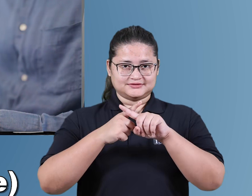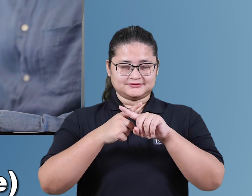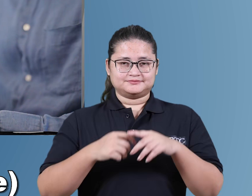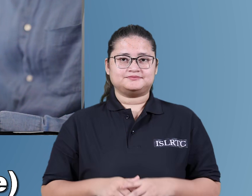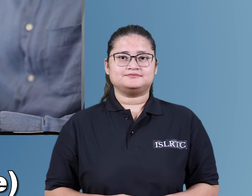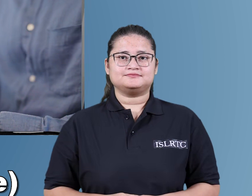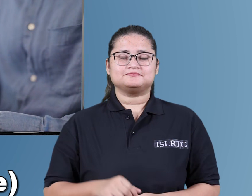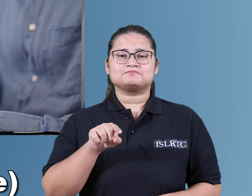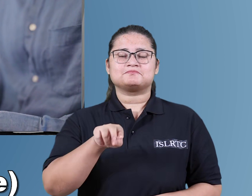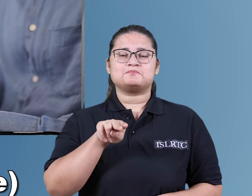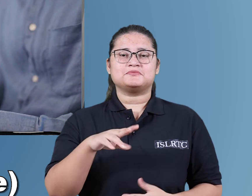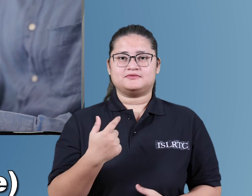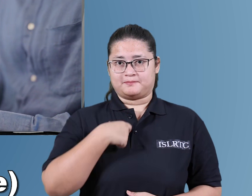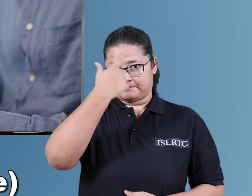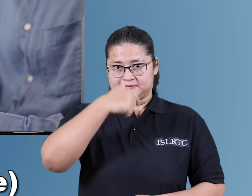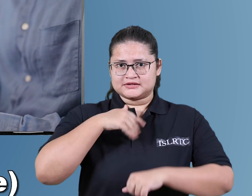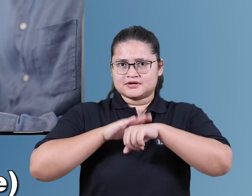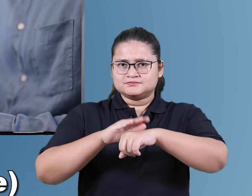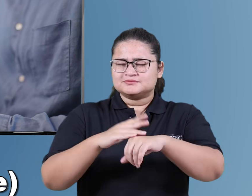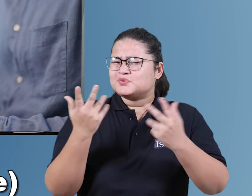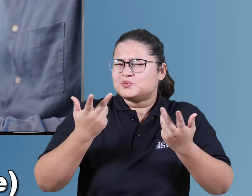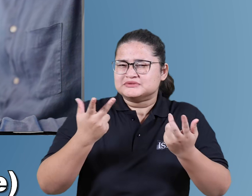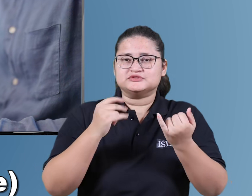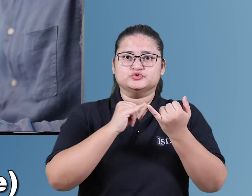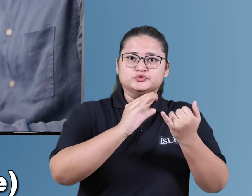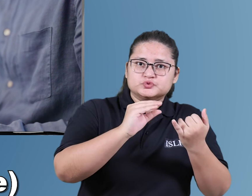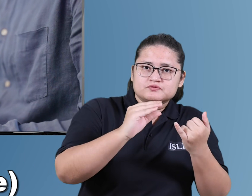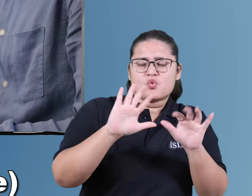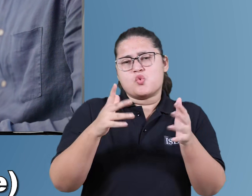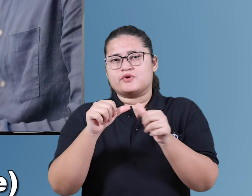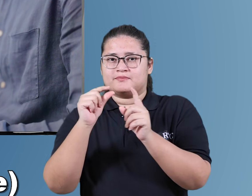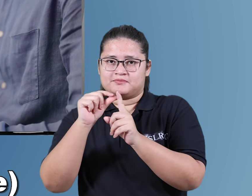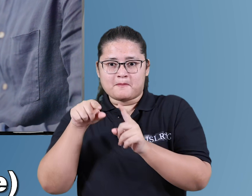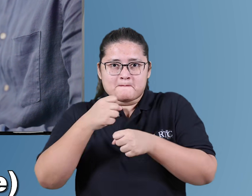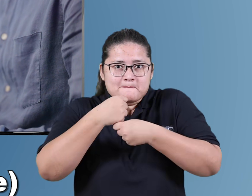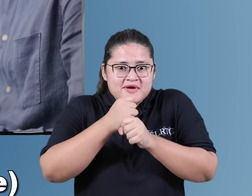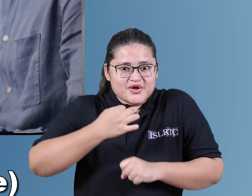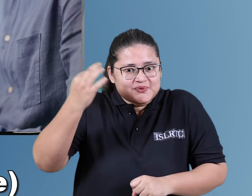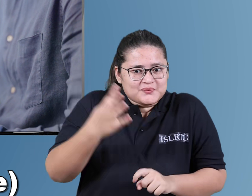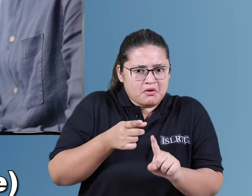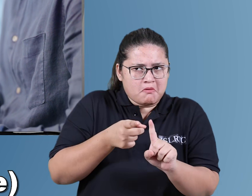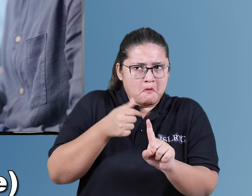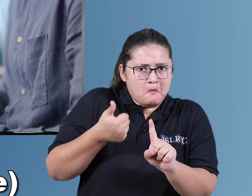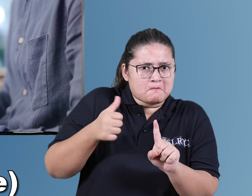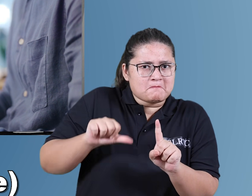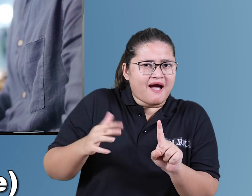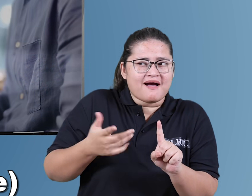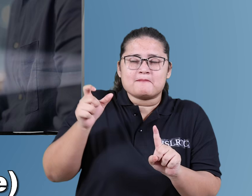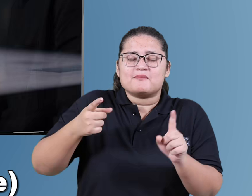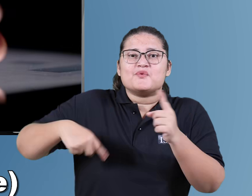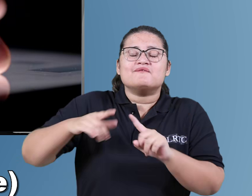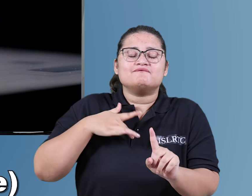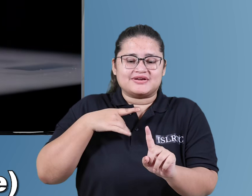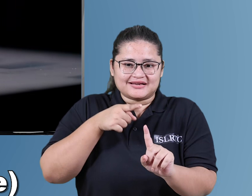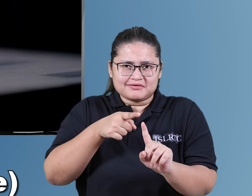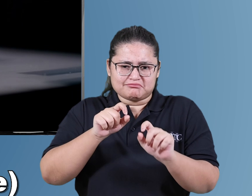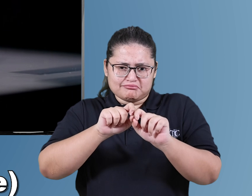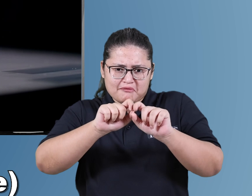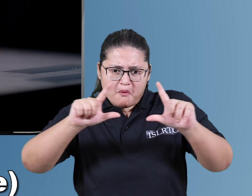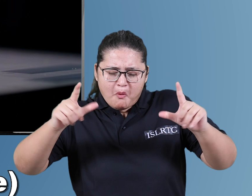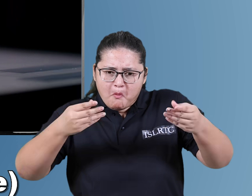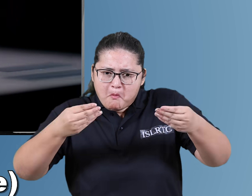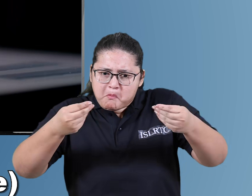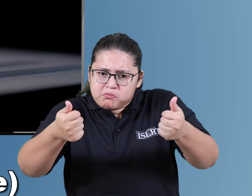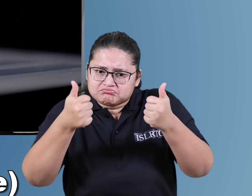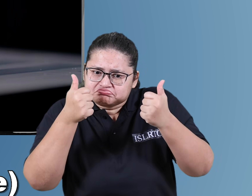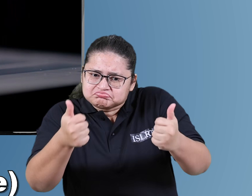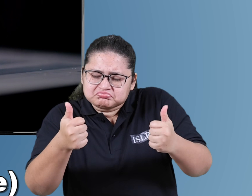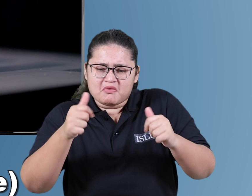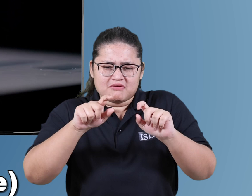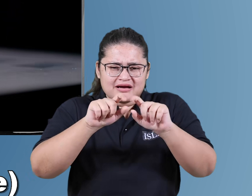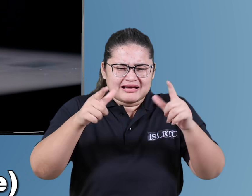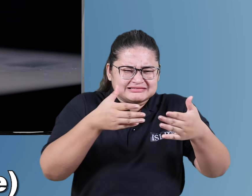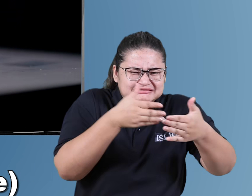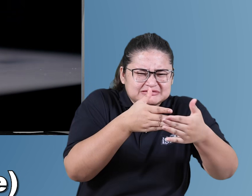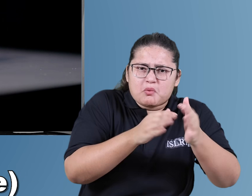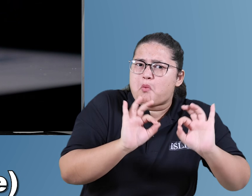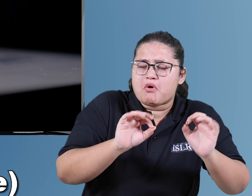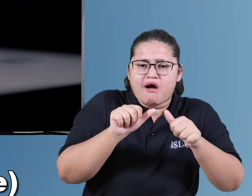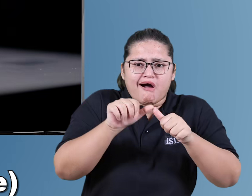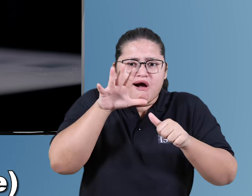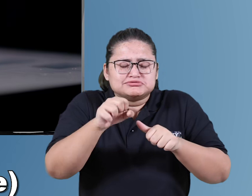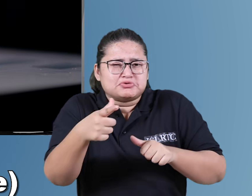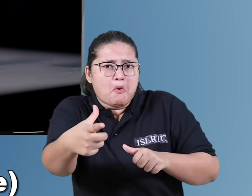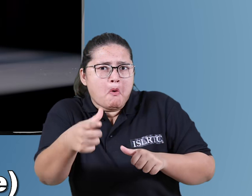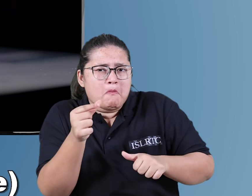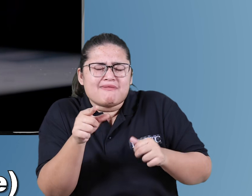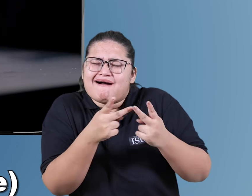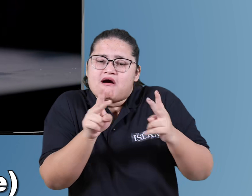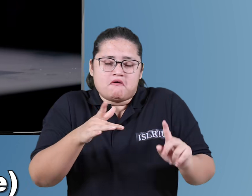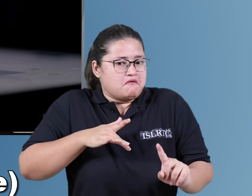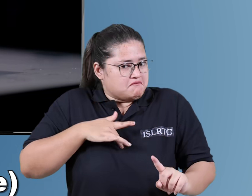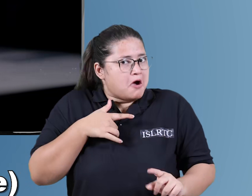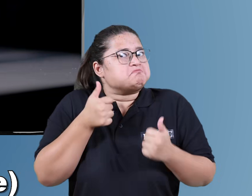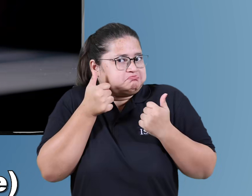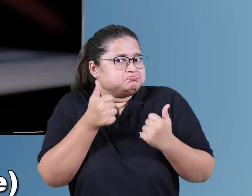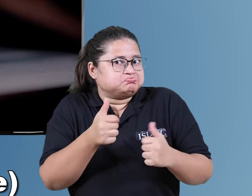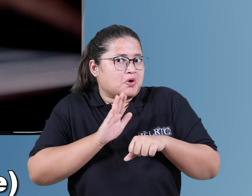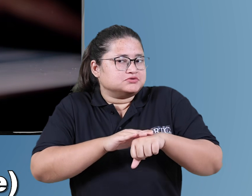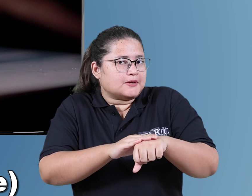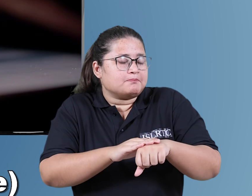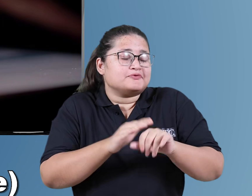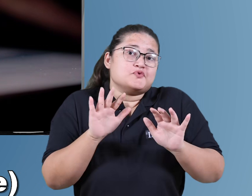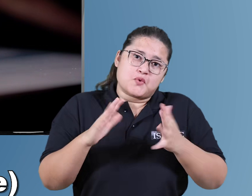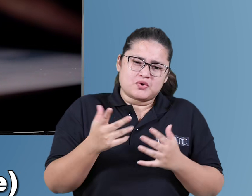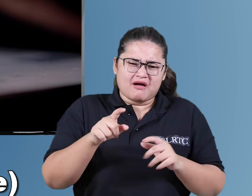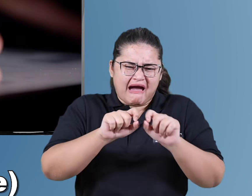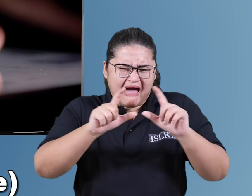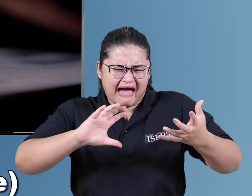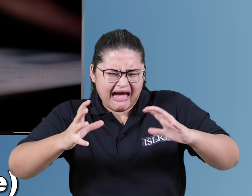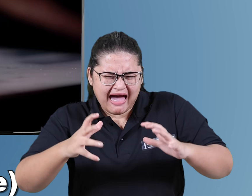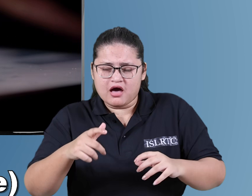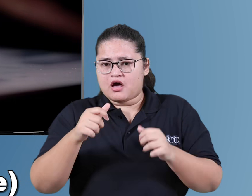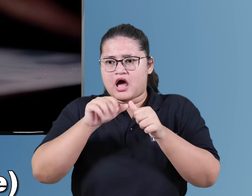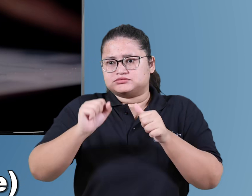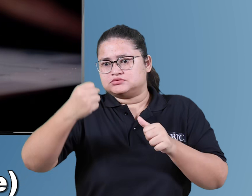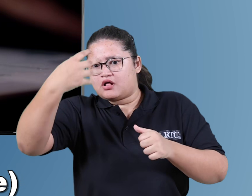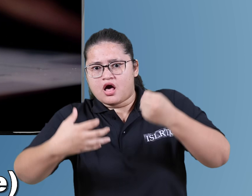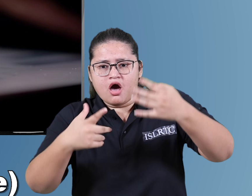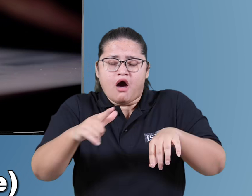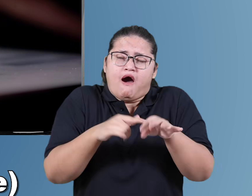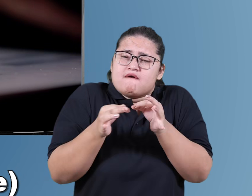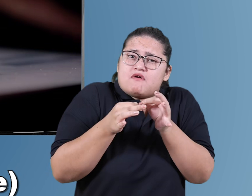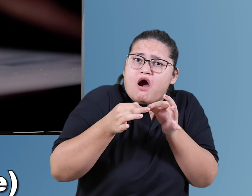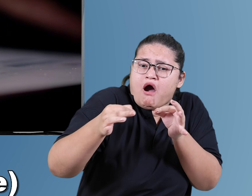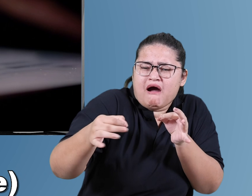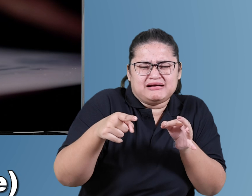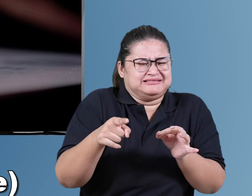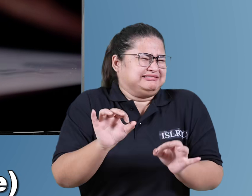UX (User experience) UX refers to the overall experience of the user, when using any product or app. It emphasizes usability and assesses the user's satisfaction level.